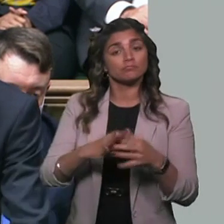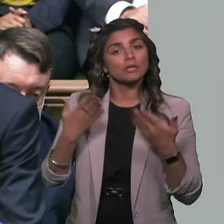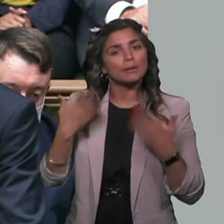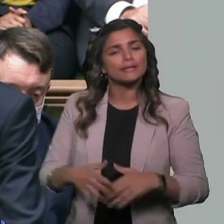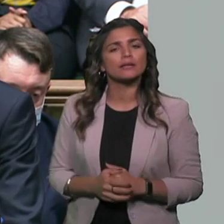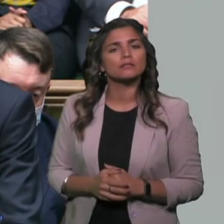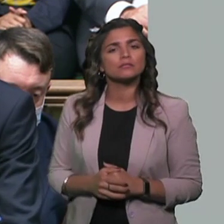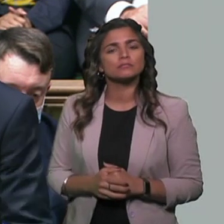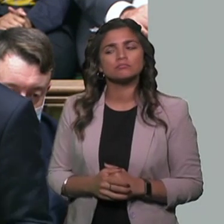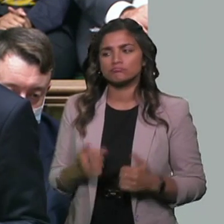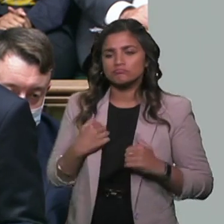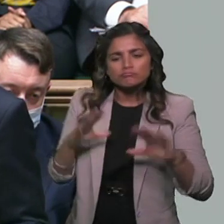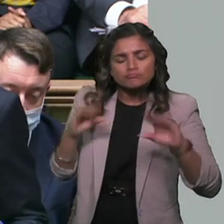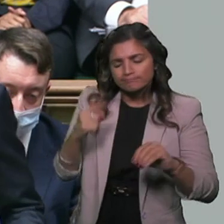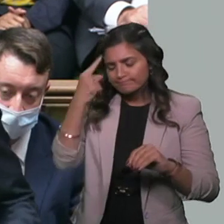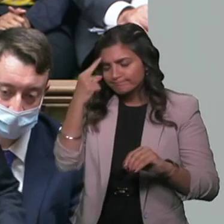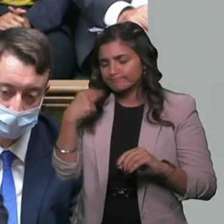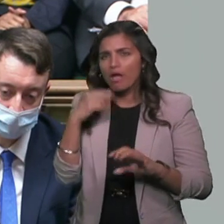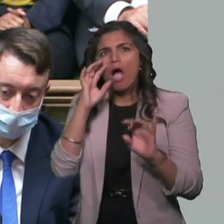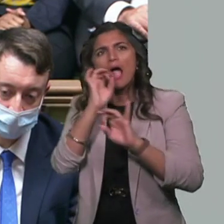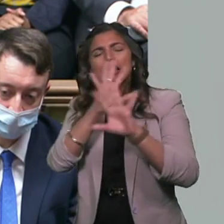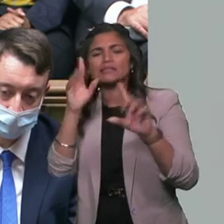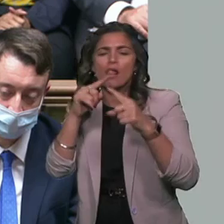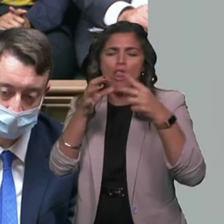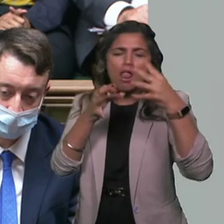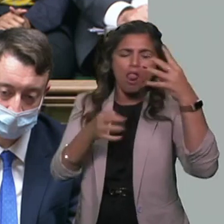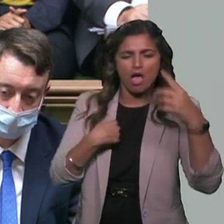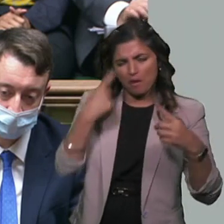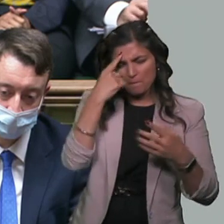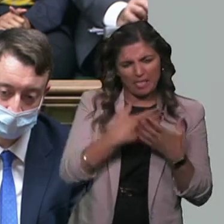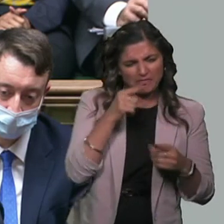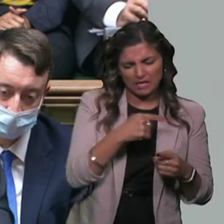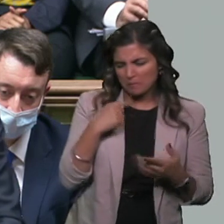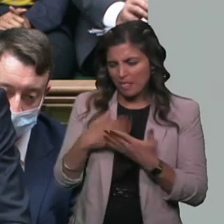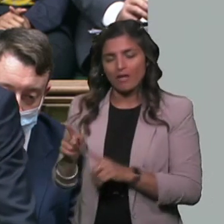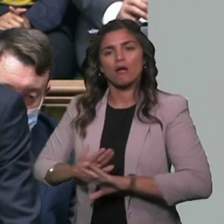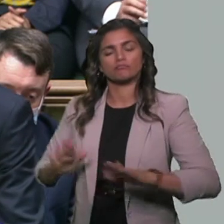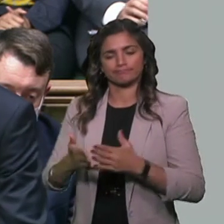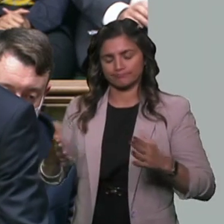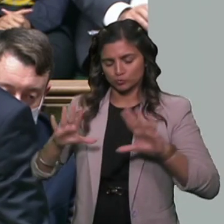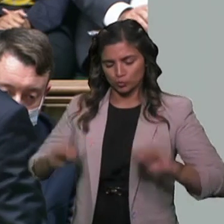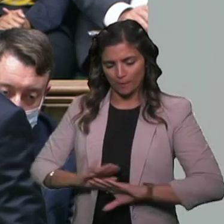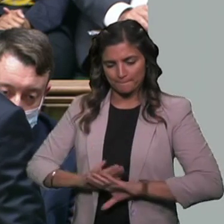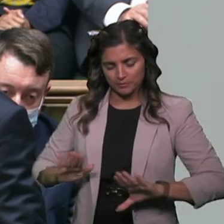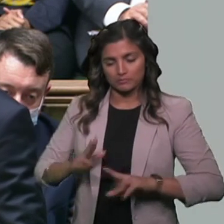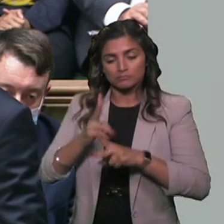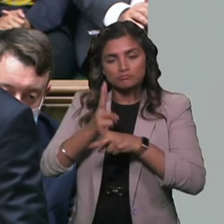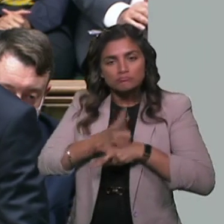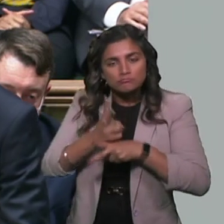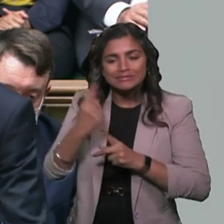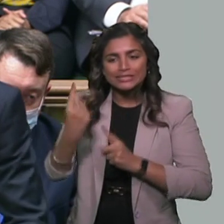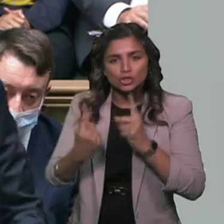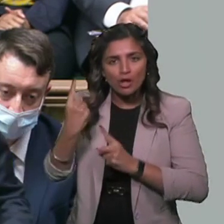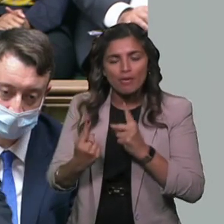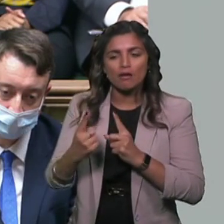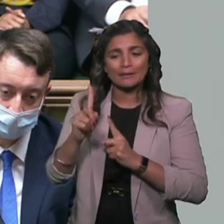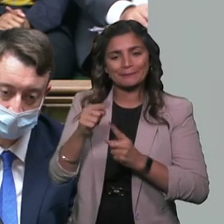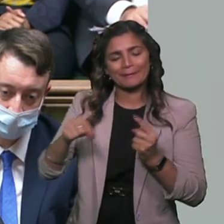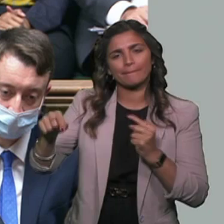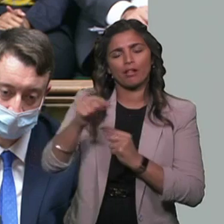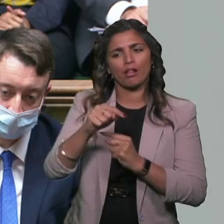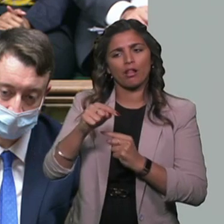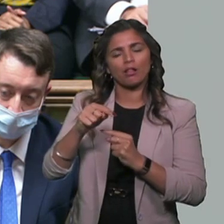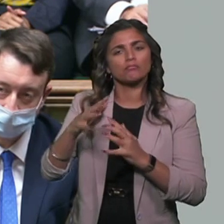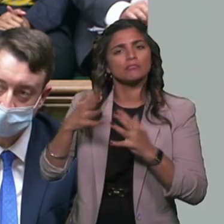We had to put aside questions of ideology and orthodoxy to do whatever it took to care for our people and each other, and we did.